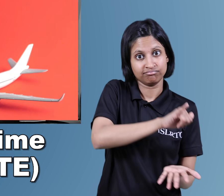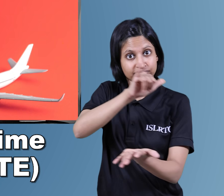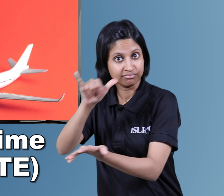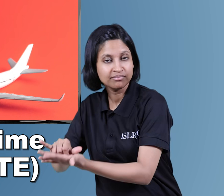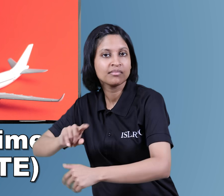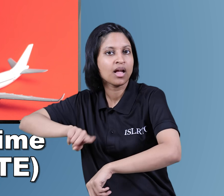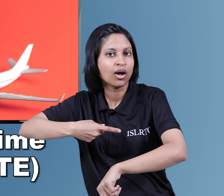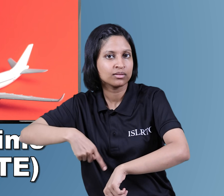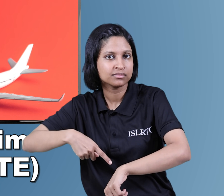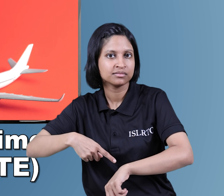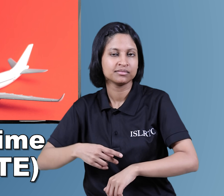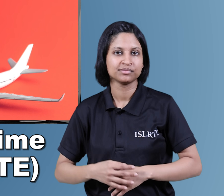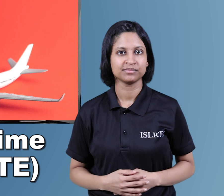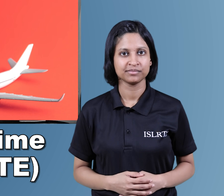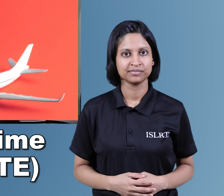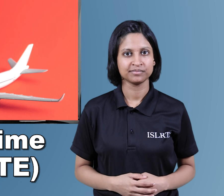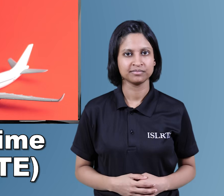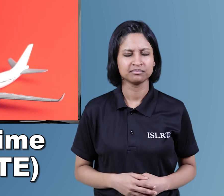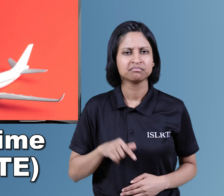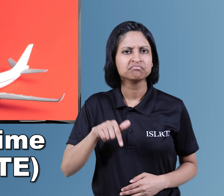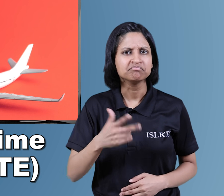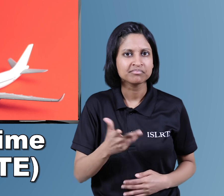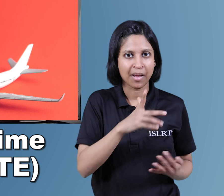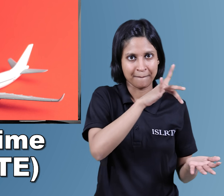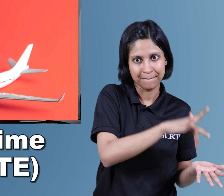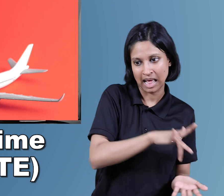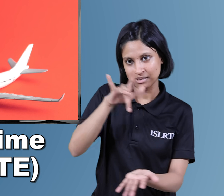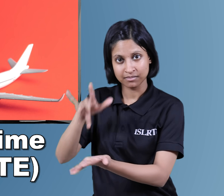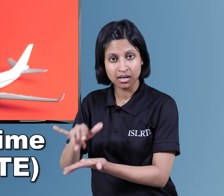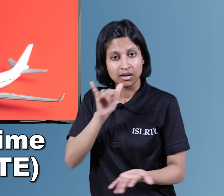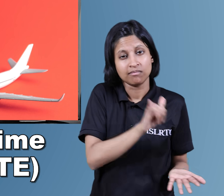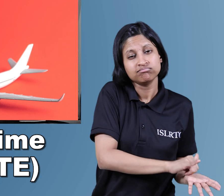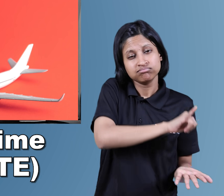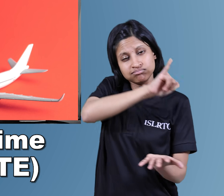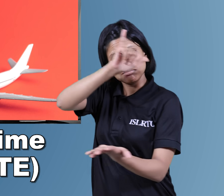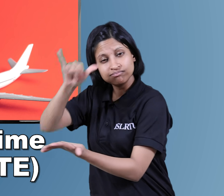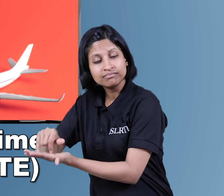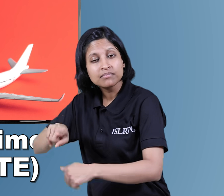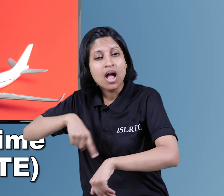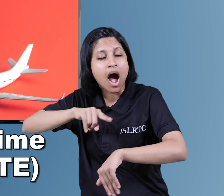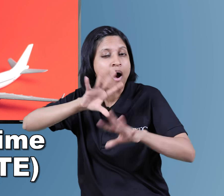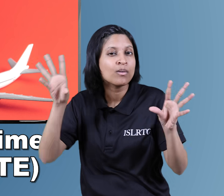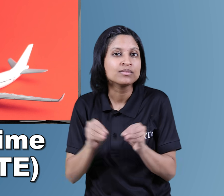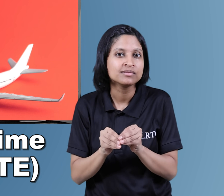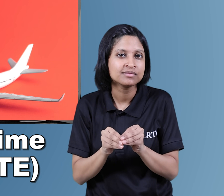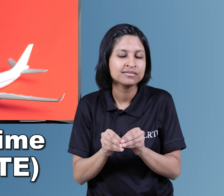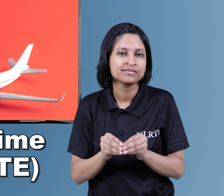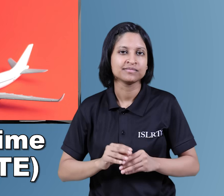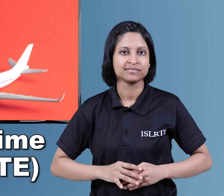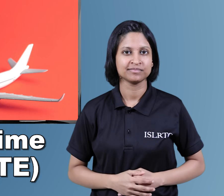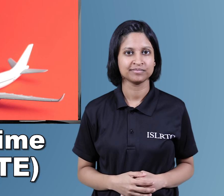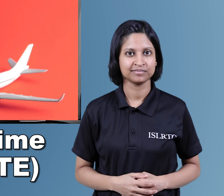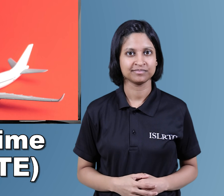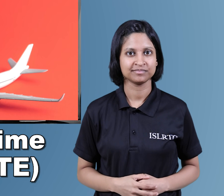Estimated Time en Route The estimated time duration of a flight from takeoff to landing.